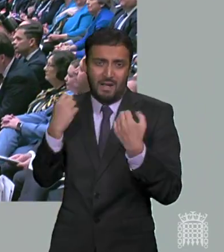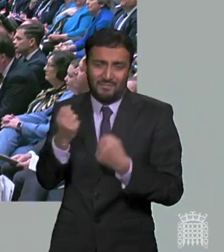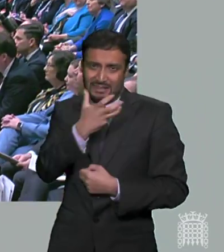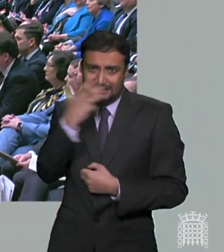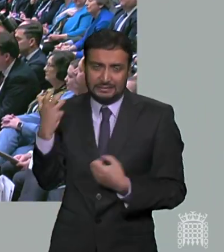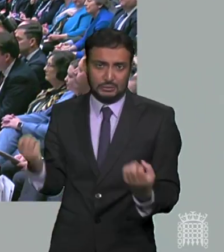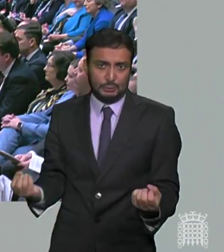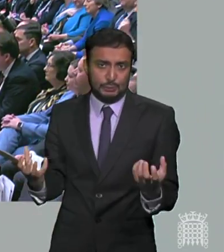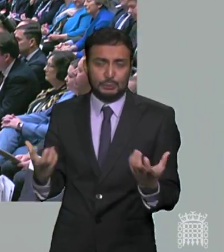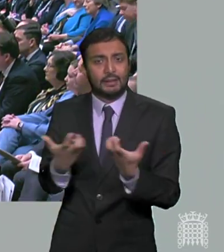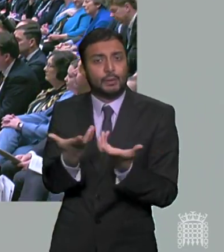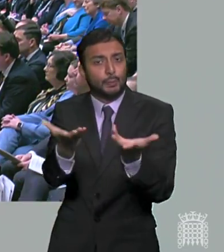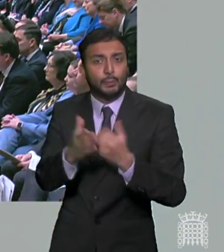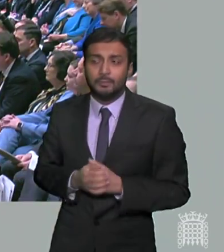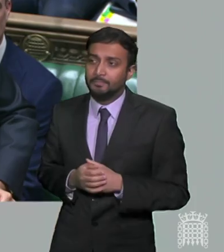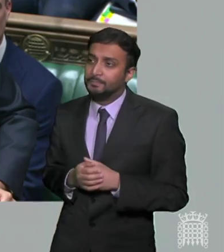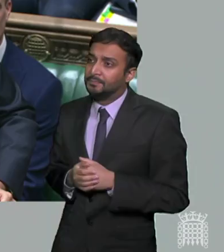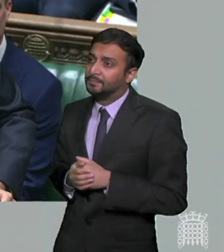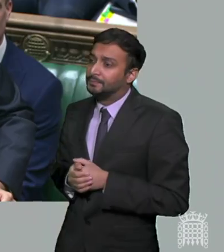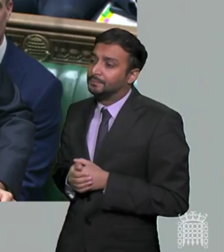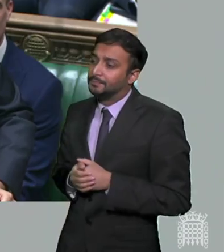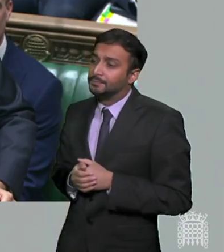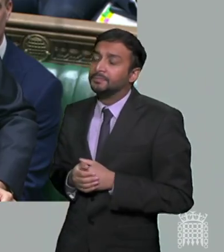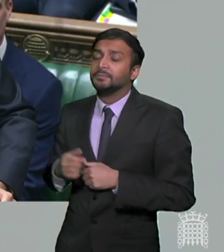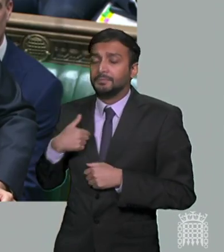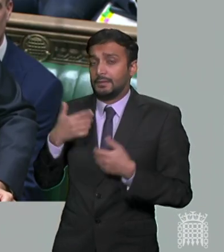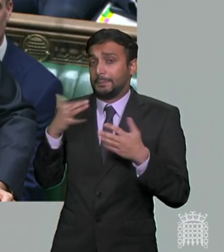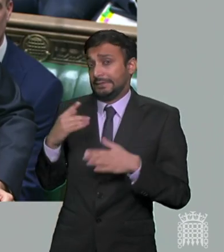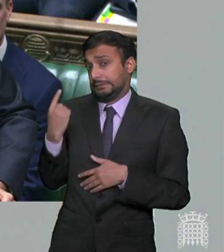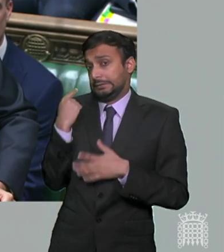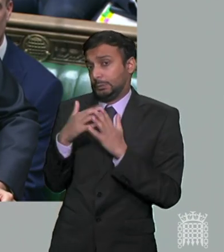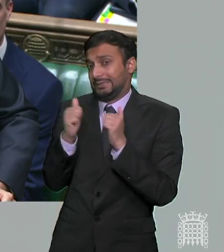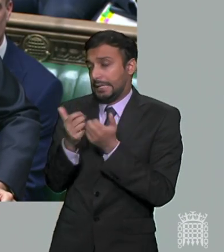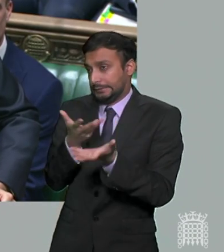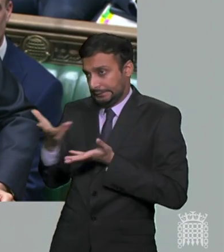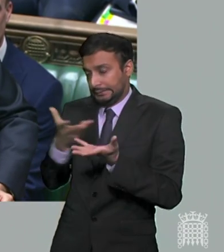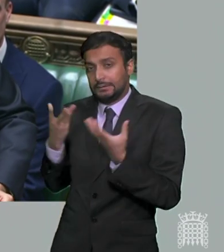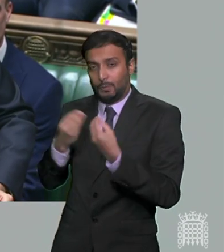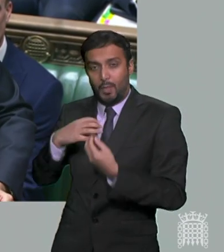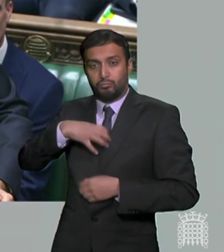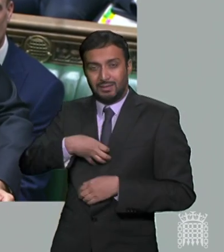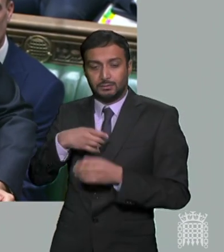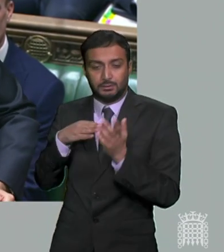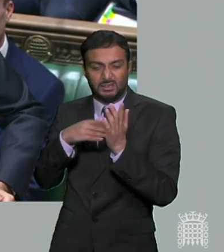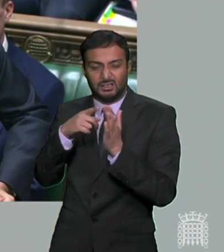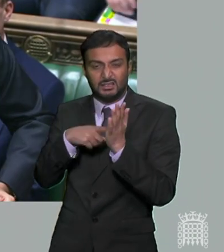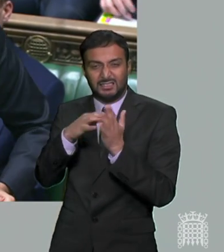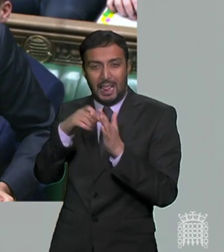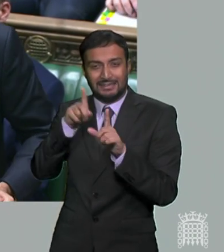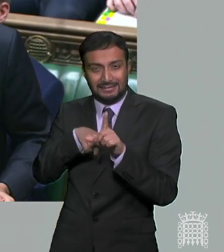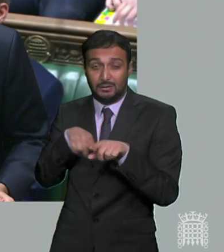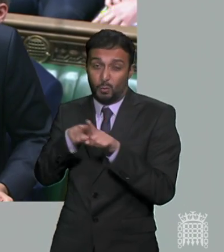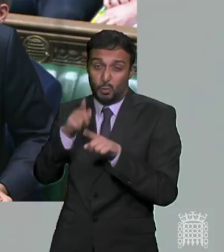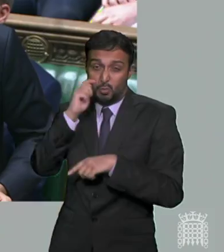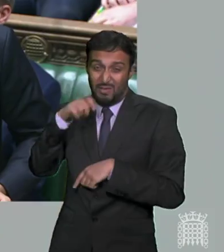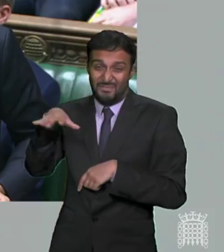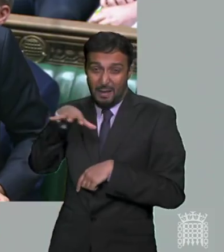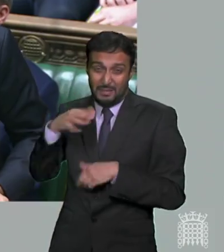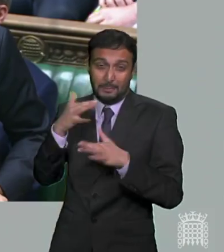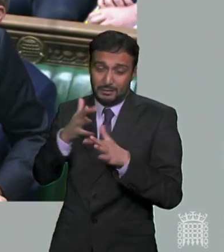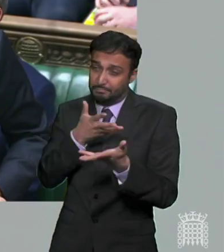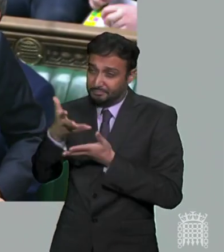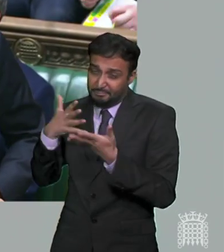I am pleased to tell my honourable Friend that I spent time discussing that with President Zelensky at the weekend and talking to Ukrainian families about the impact that these awful strikes are having on them.